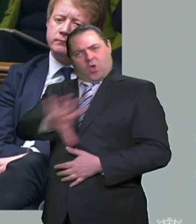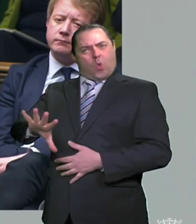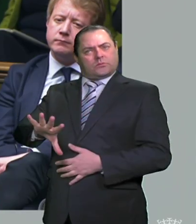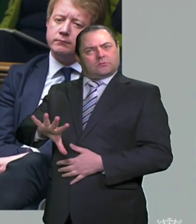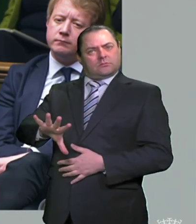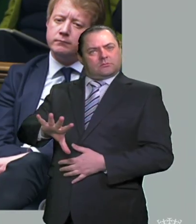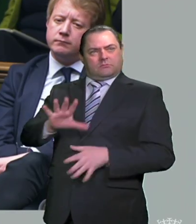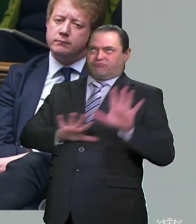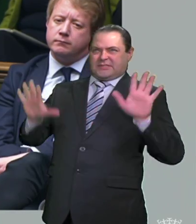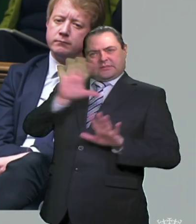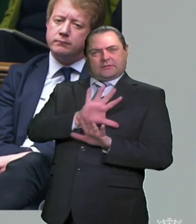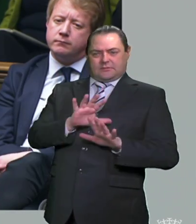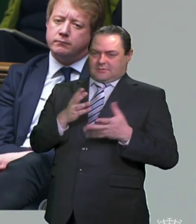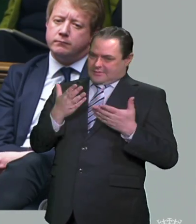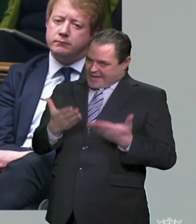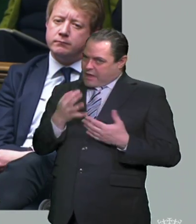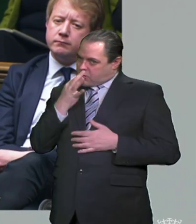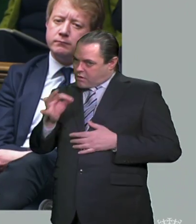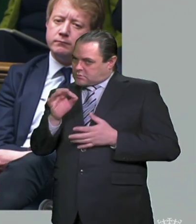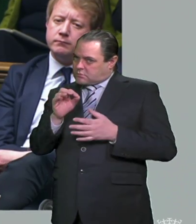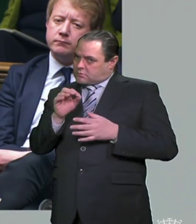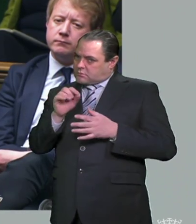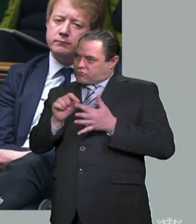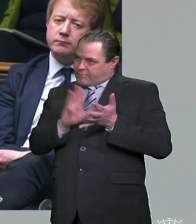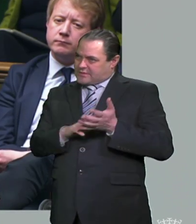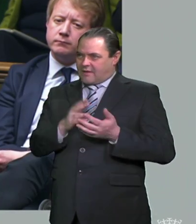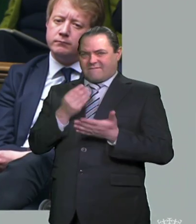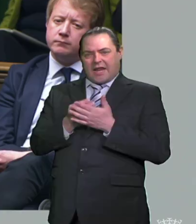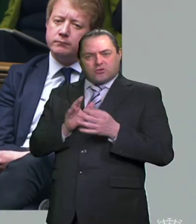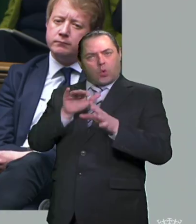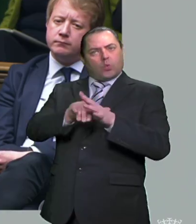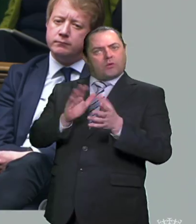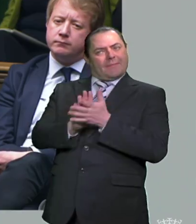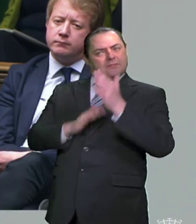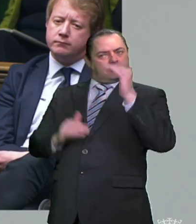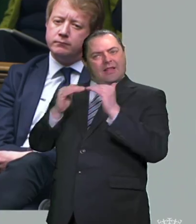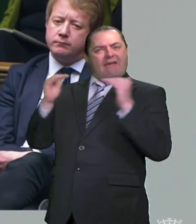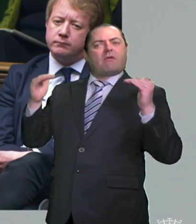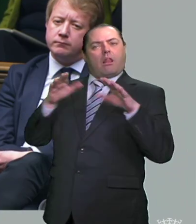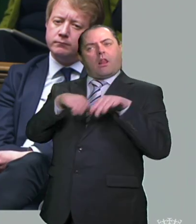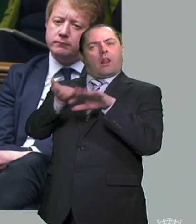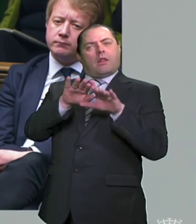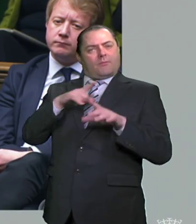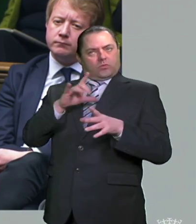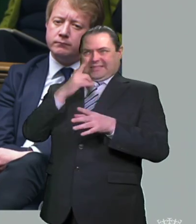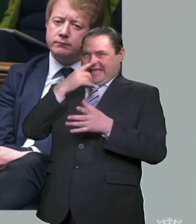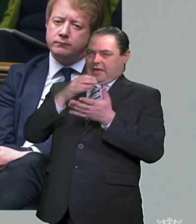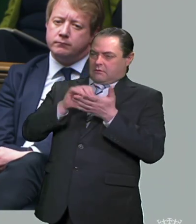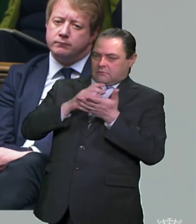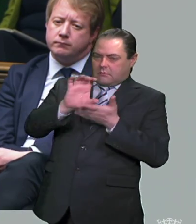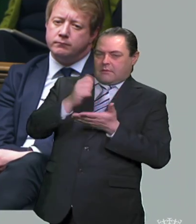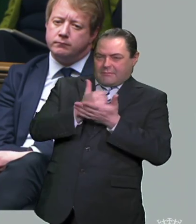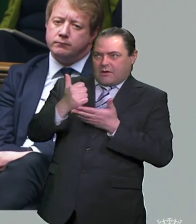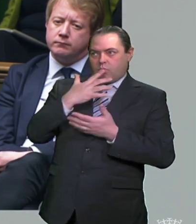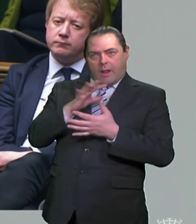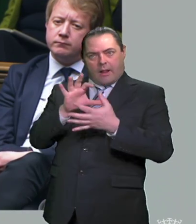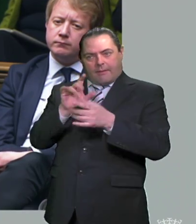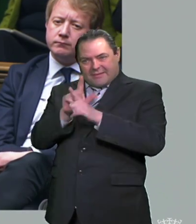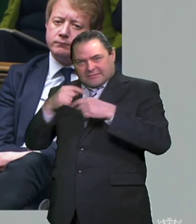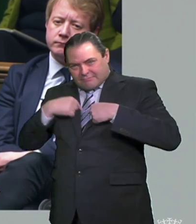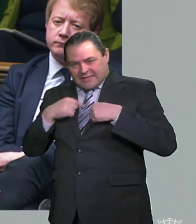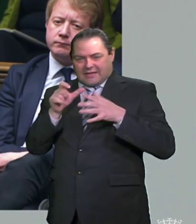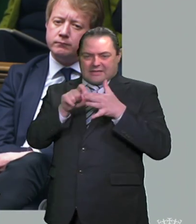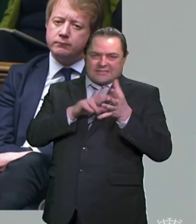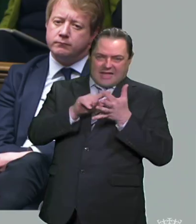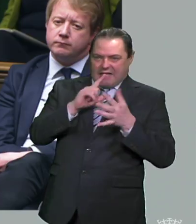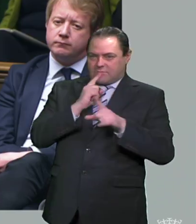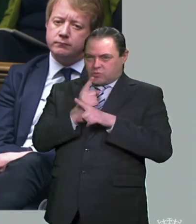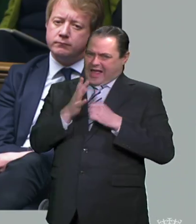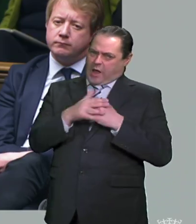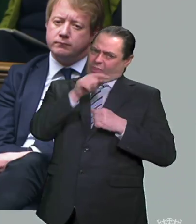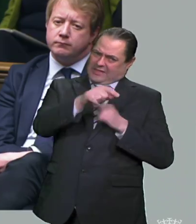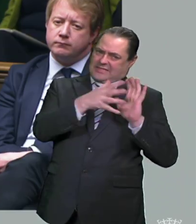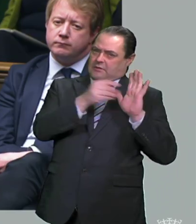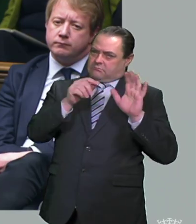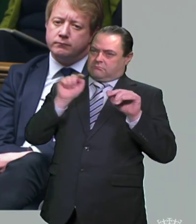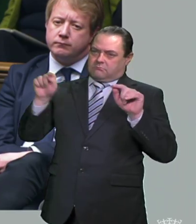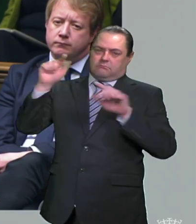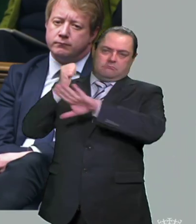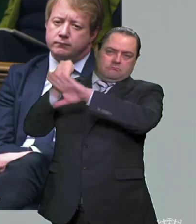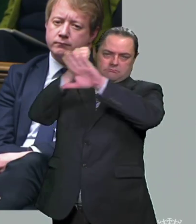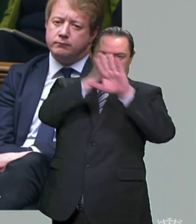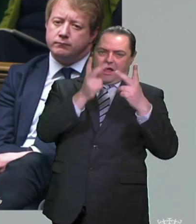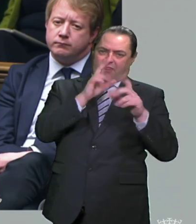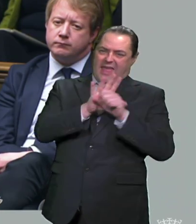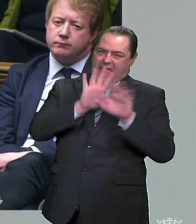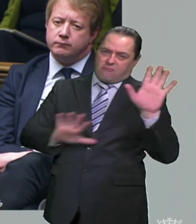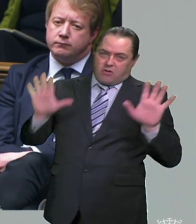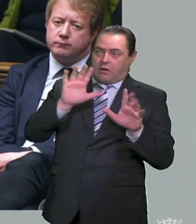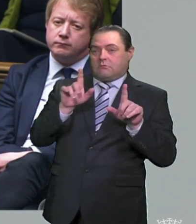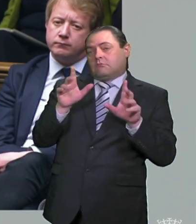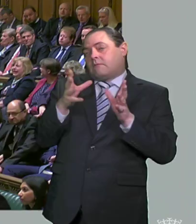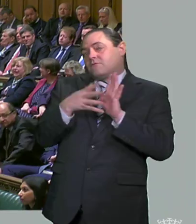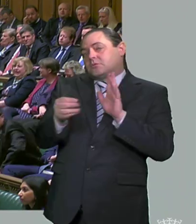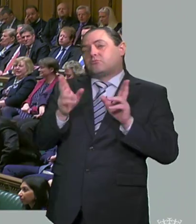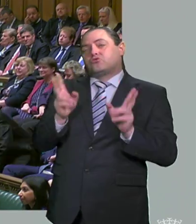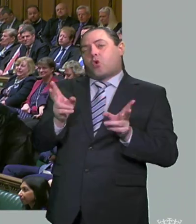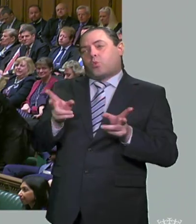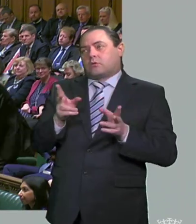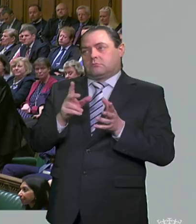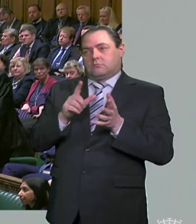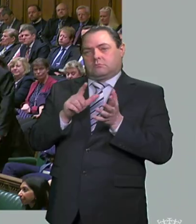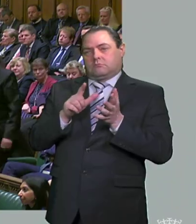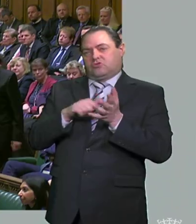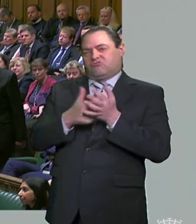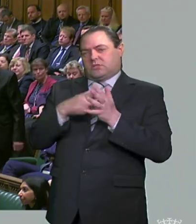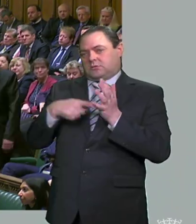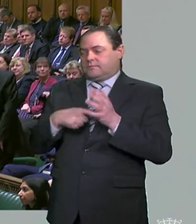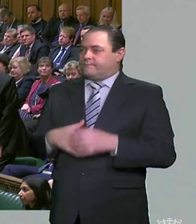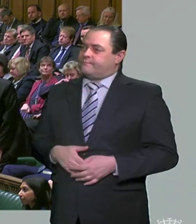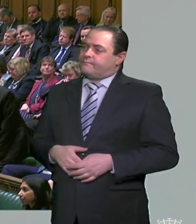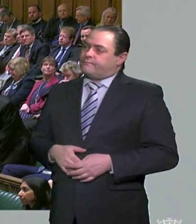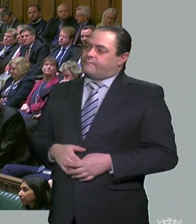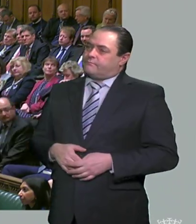Does the Prime Minister agree that financial inclusion is an essential part of levelling-up opportunities in our communities, and will he meet Dave and me to discuss how we can replicate his success story in other areas such as Stoke-on-Trent?